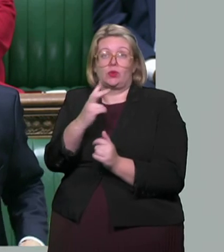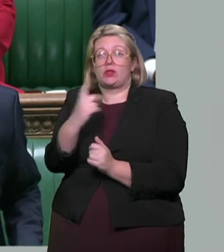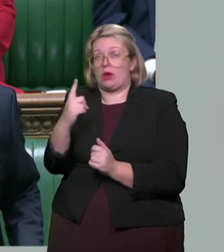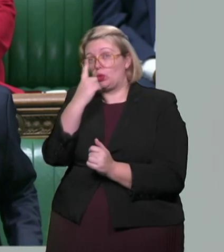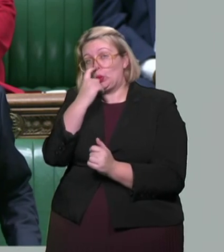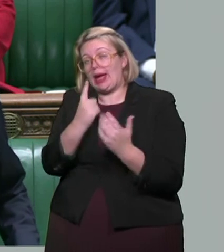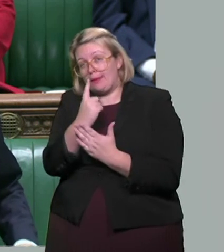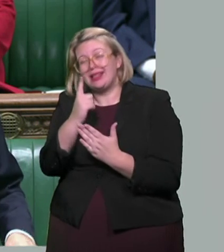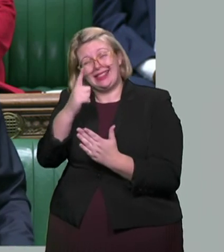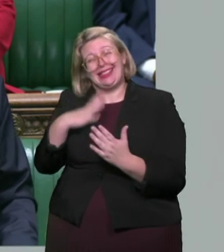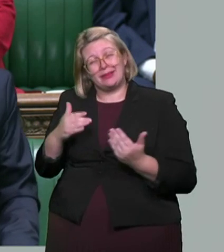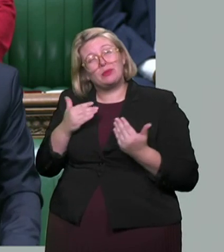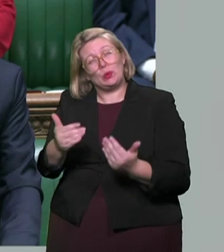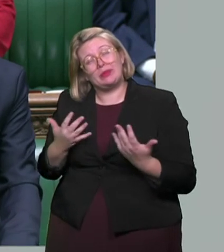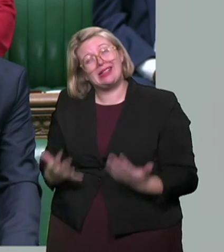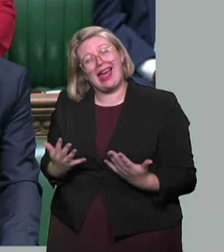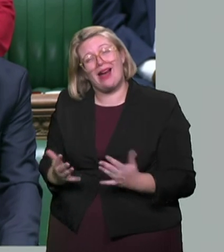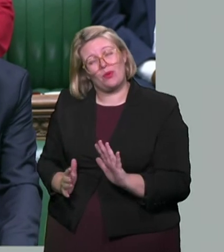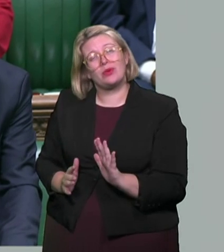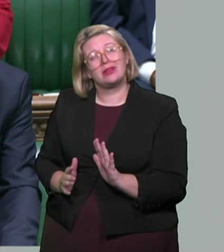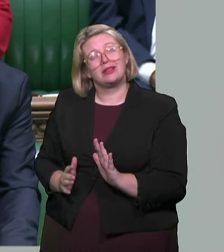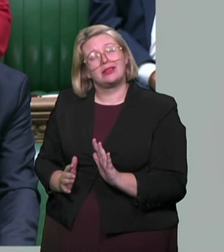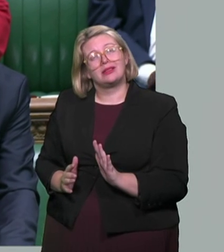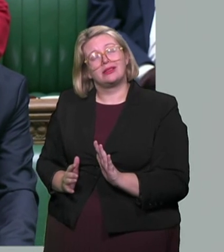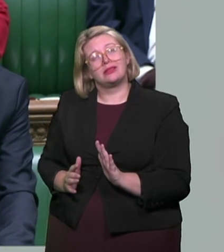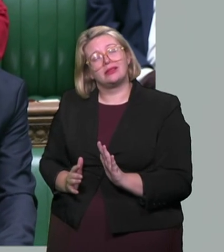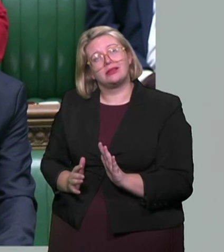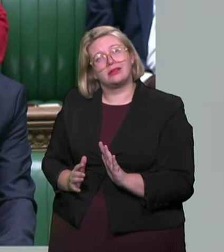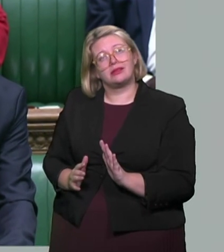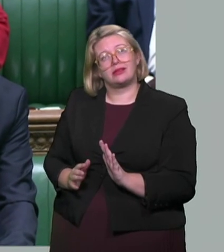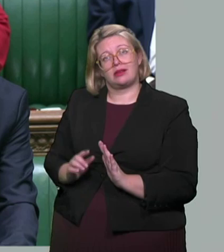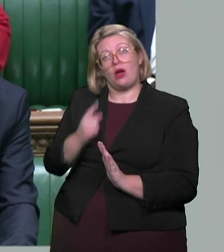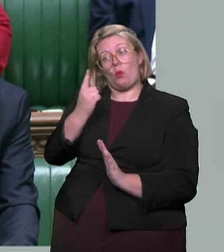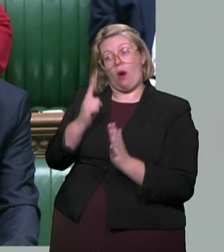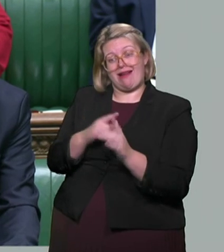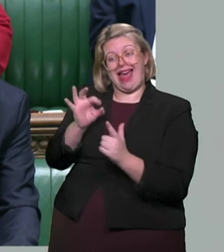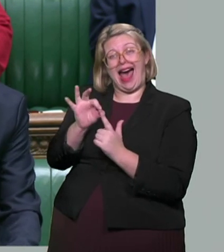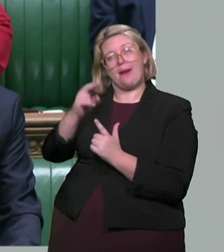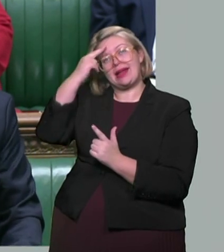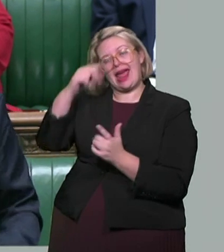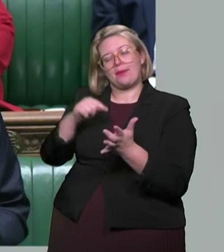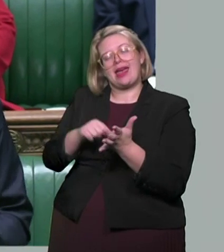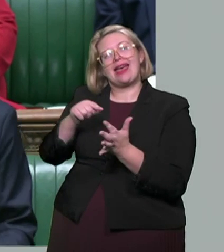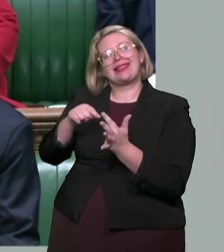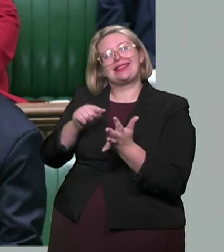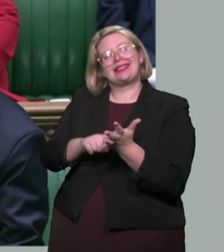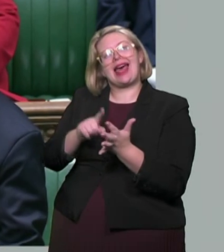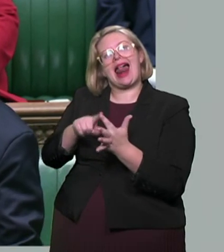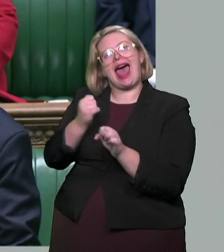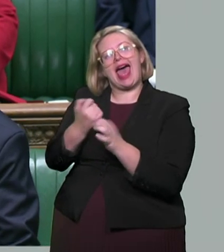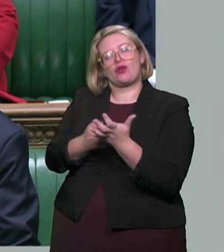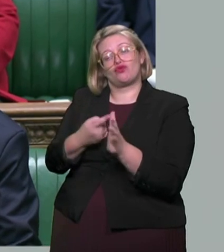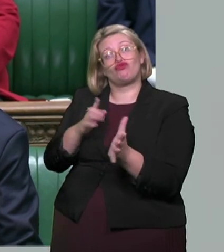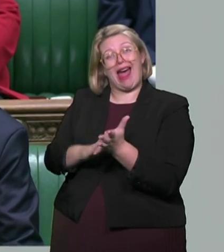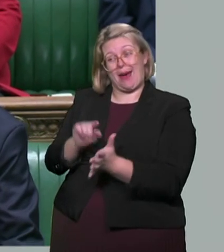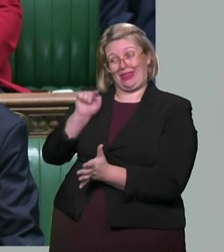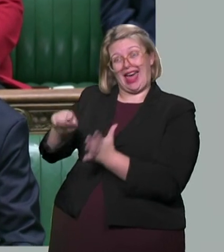We do need to get on with it. Telegram has been described as the “app of choice” for extremists.